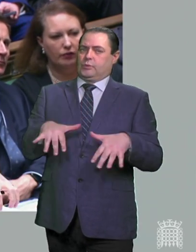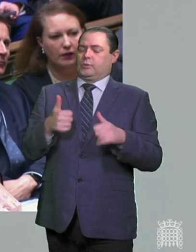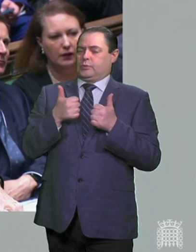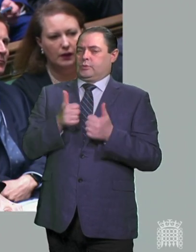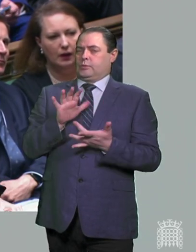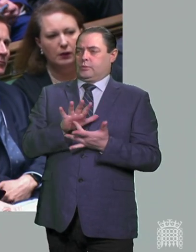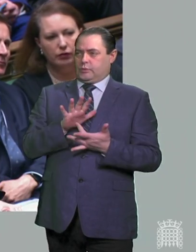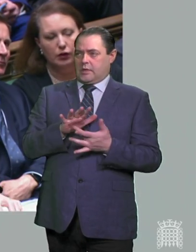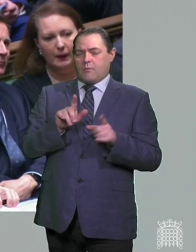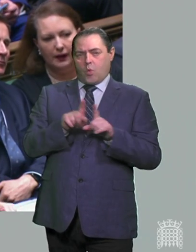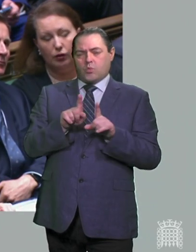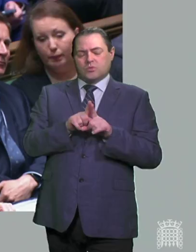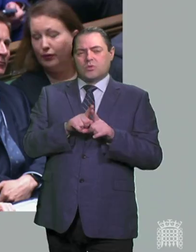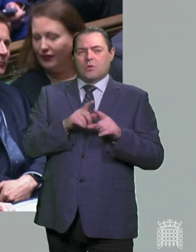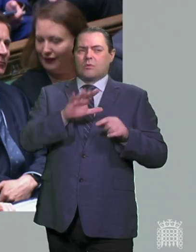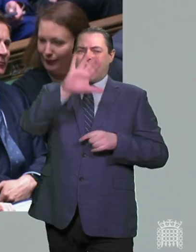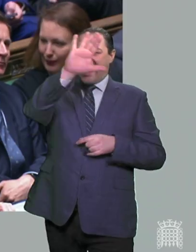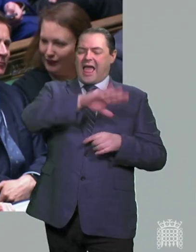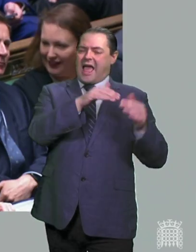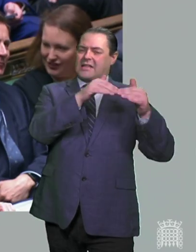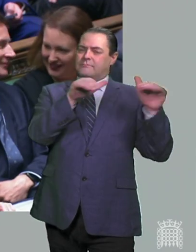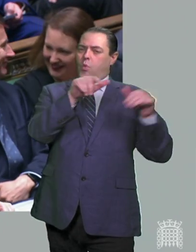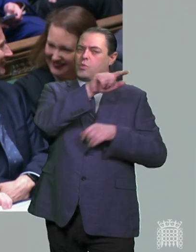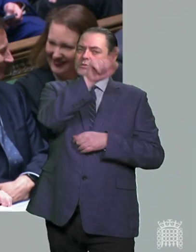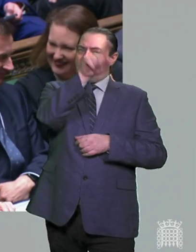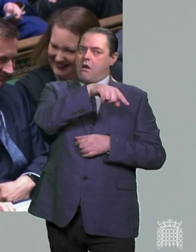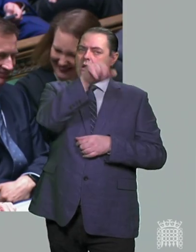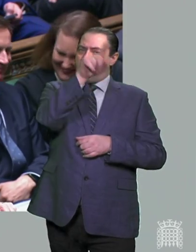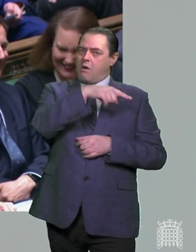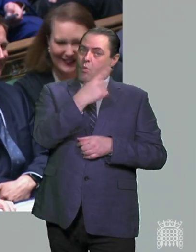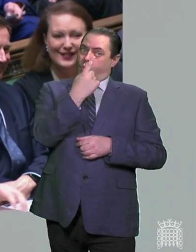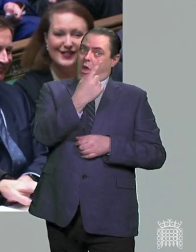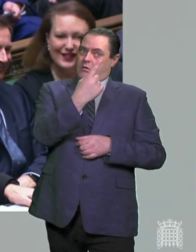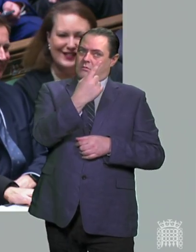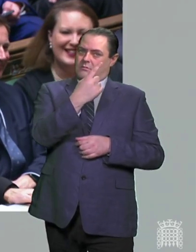It also has a land border, the only one between the UK and the EU.